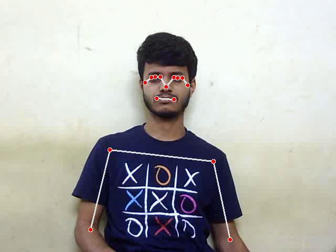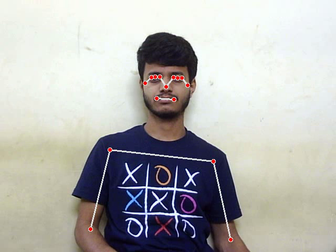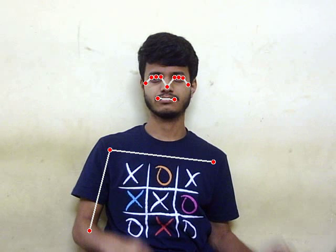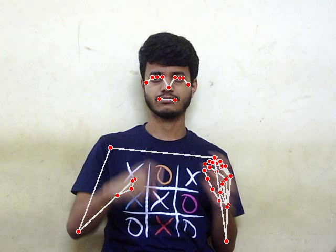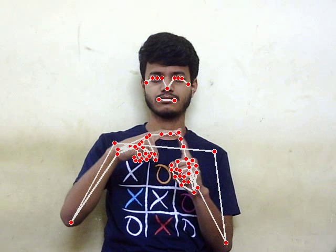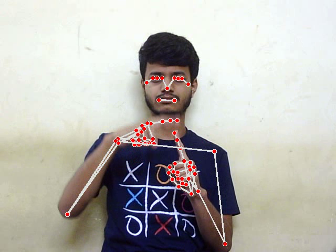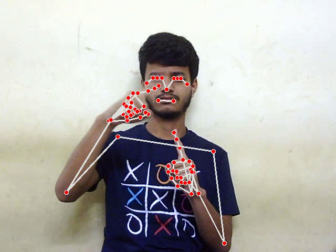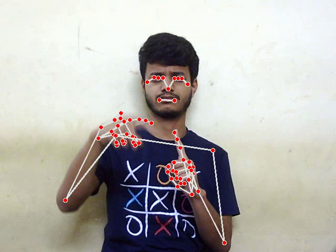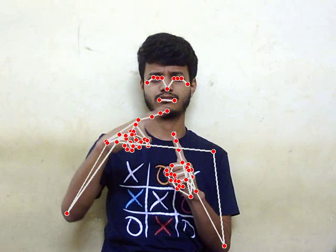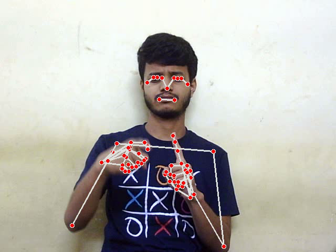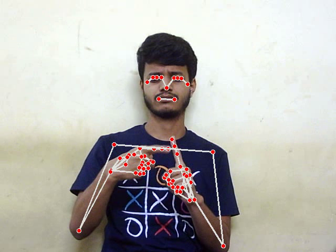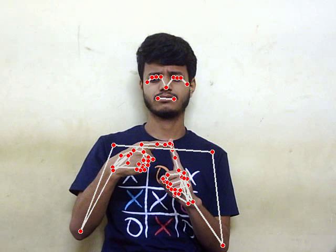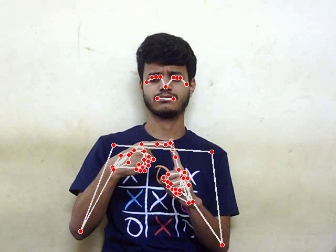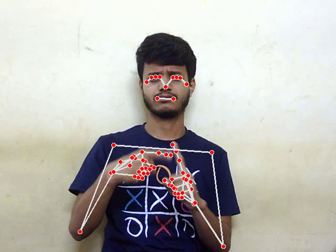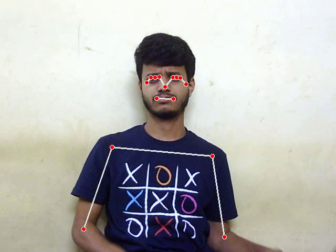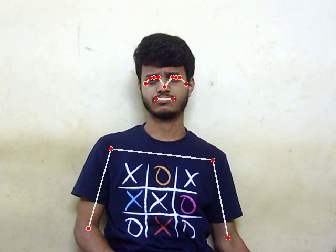when